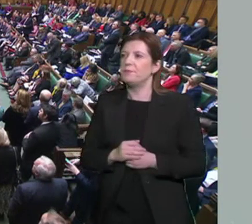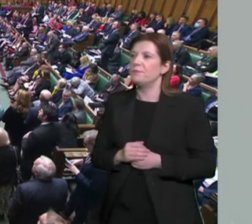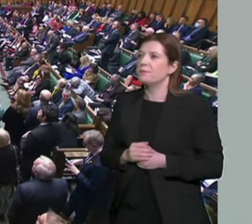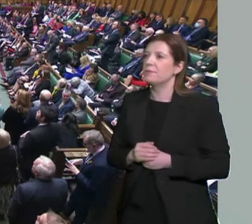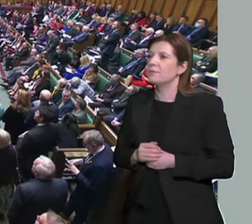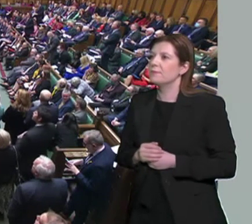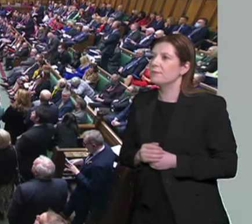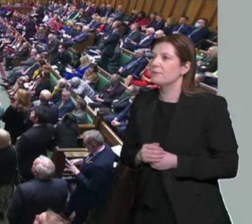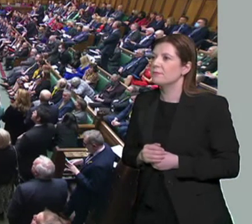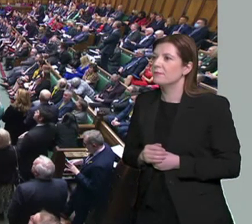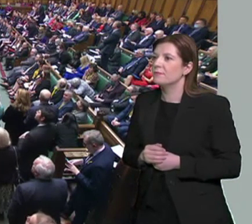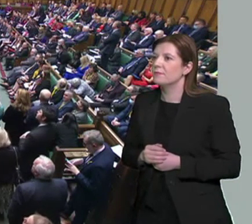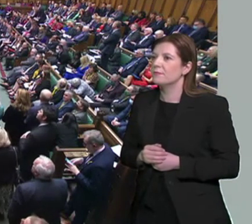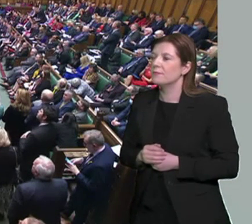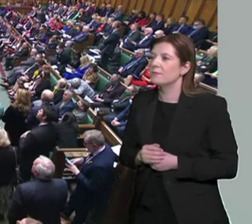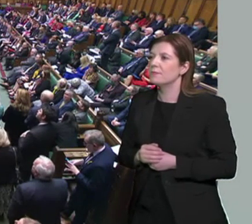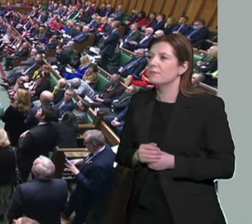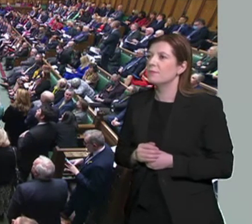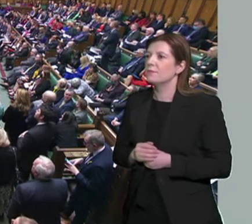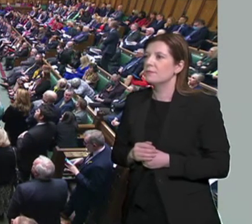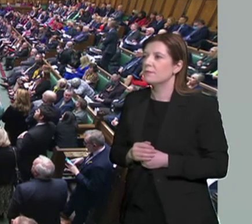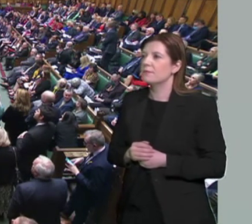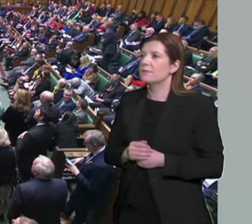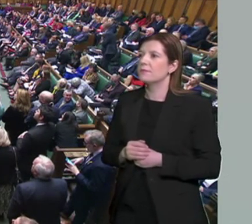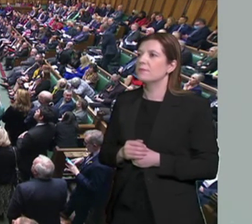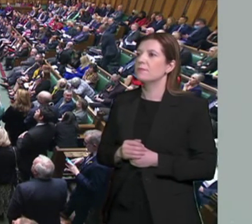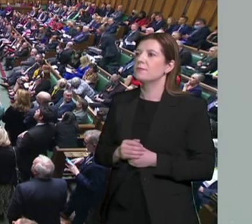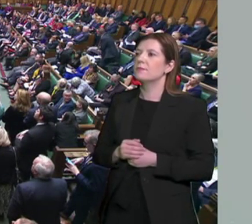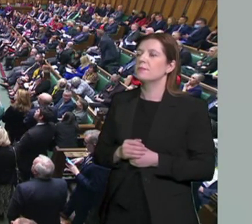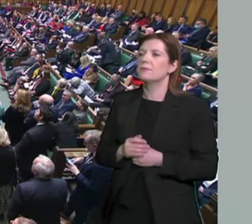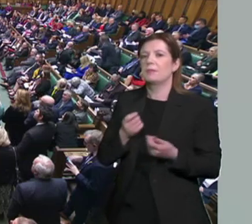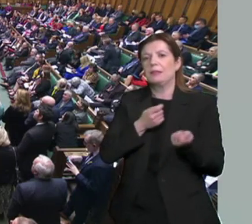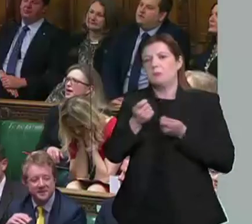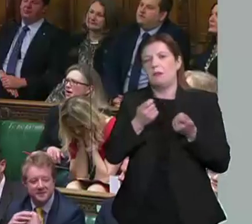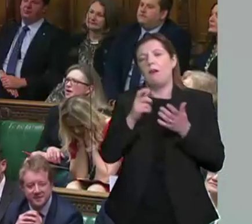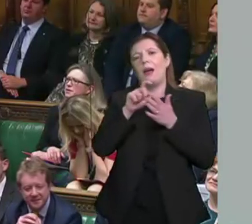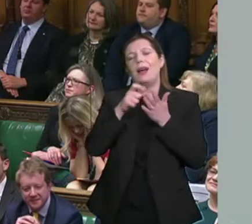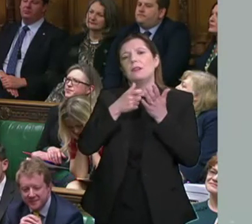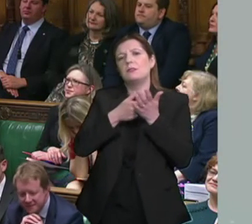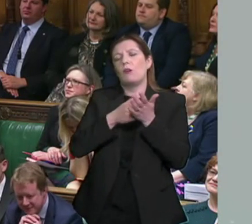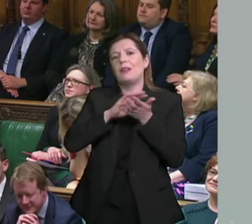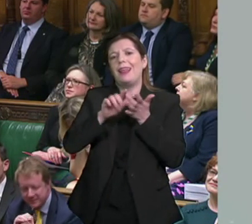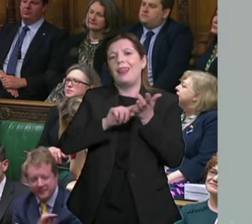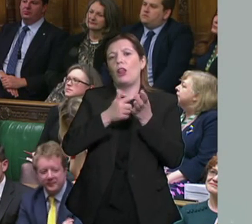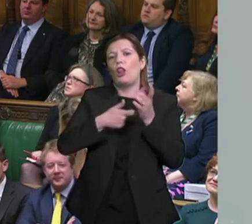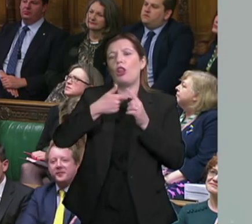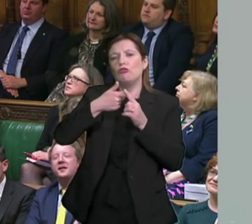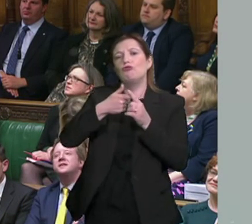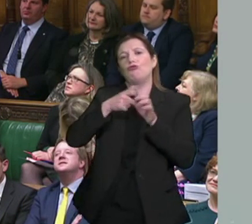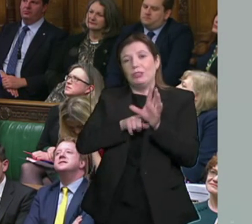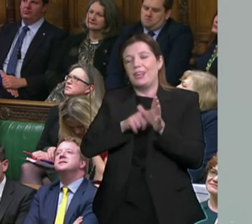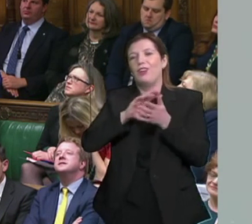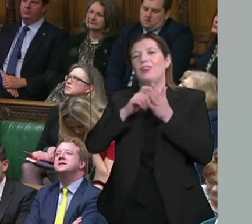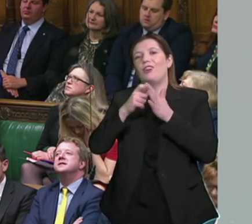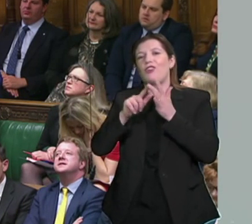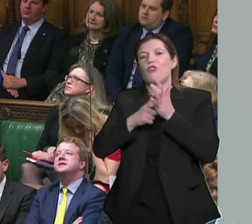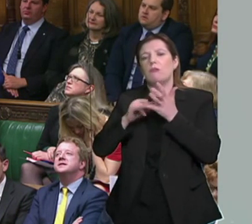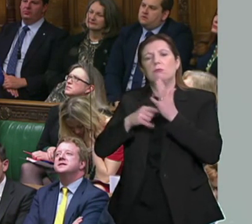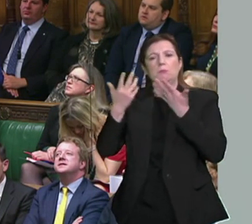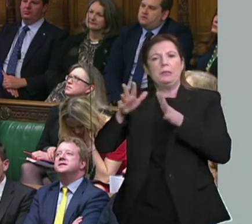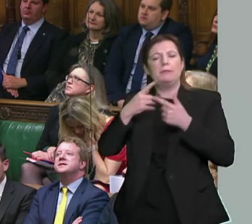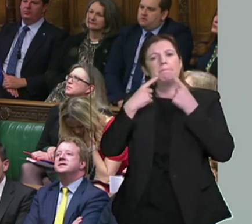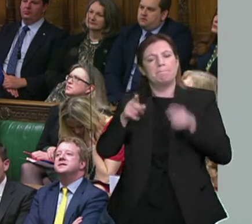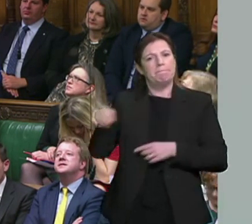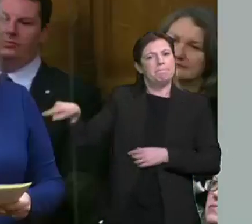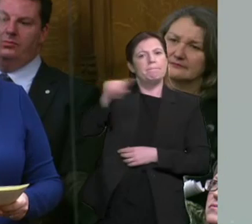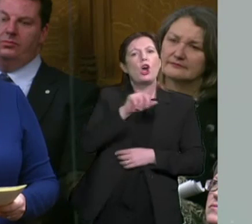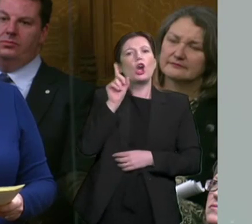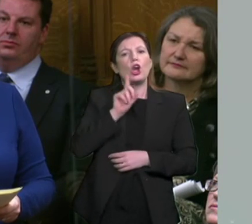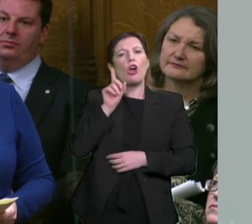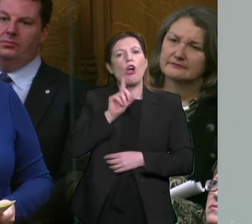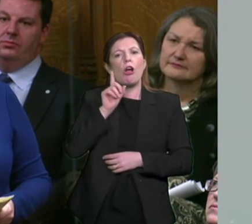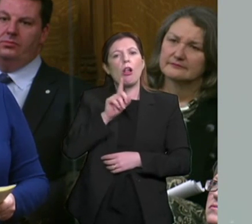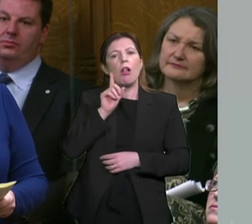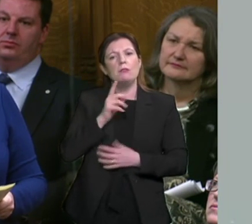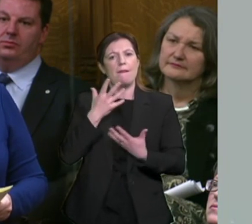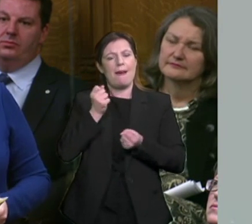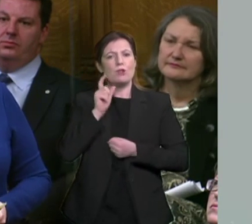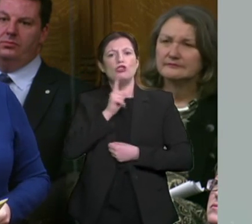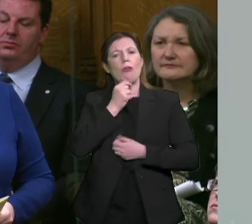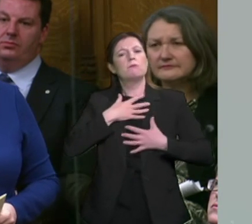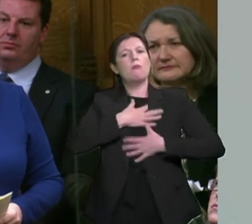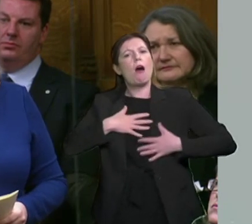I welcome the important interim report from Dr Hilary Cass in which she highlights the need for more research into why so many young girls are presenting with gender distress.